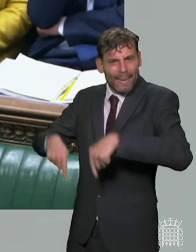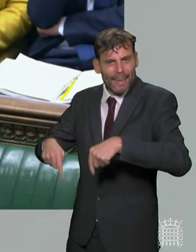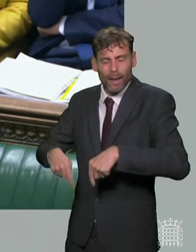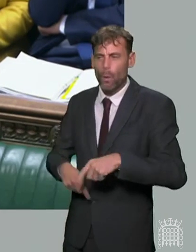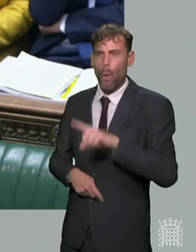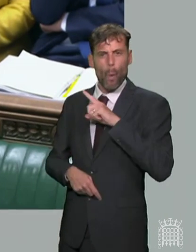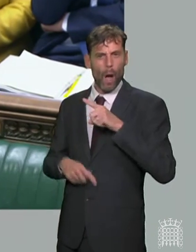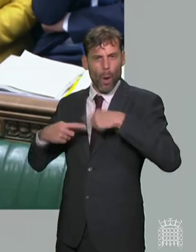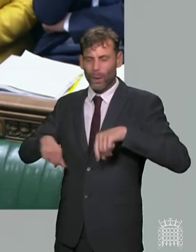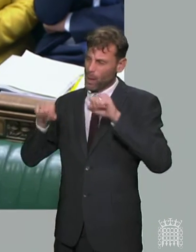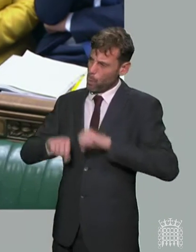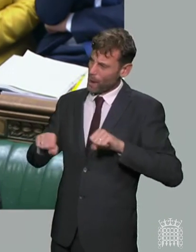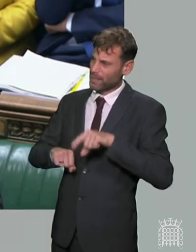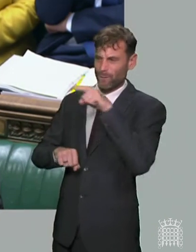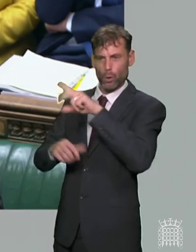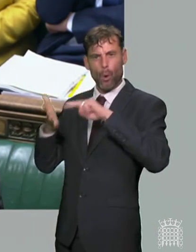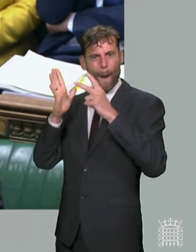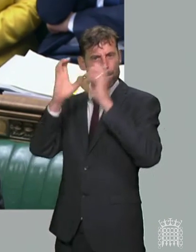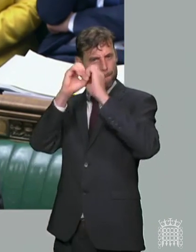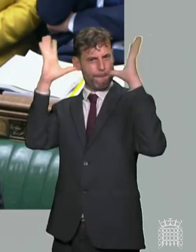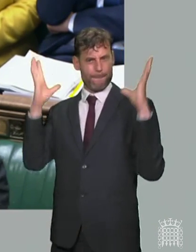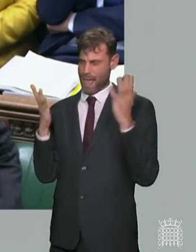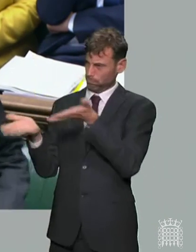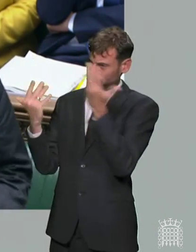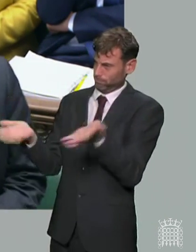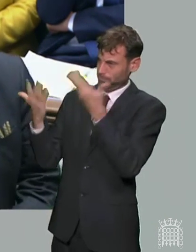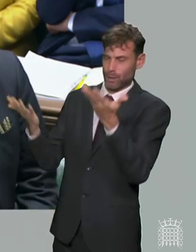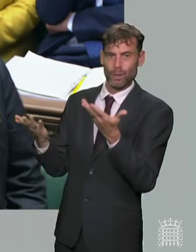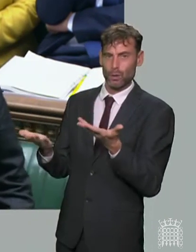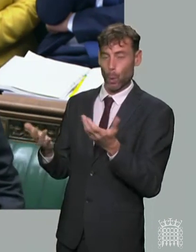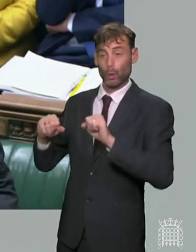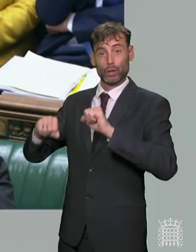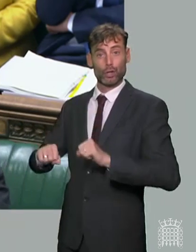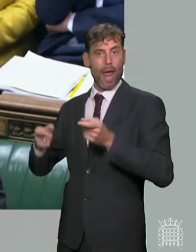Why does the world have to wait for the thoughts of Chairman Keir?